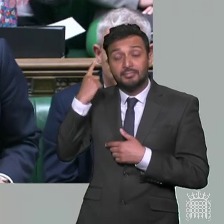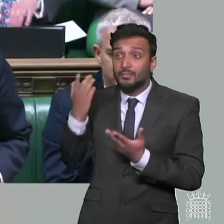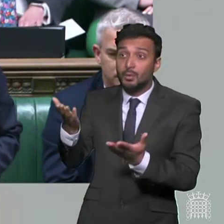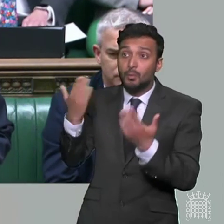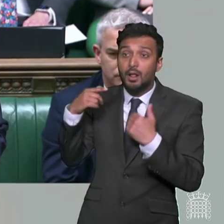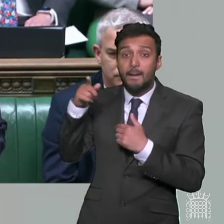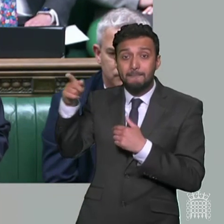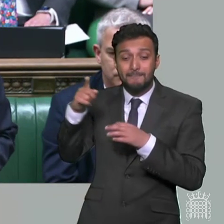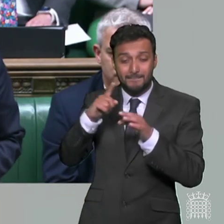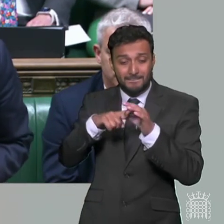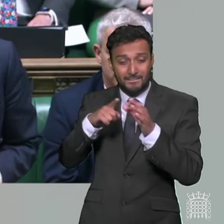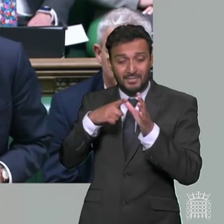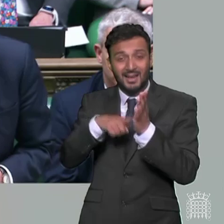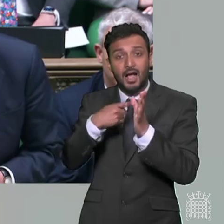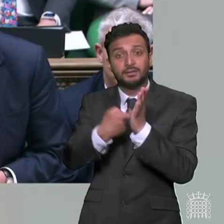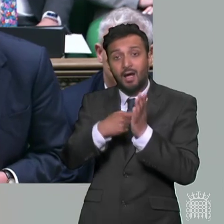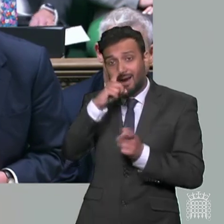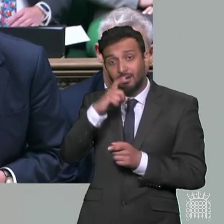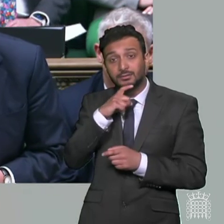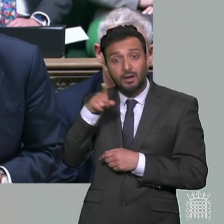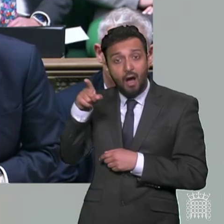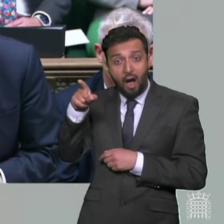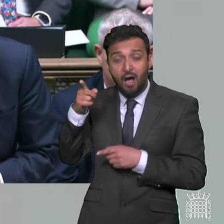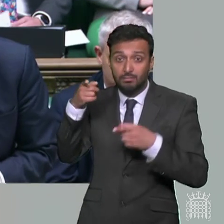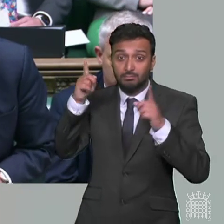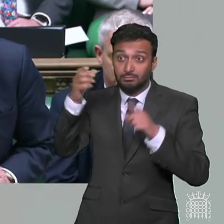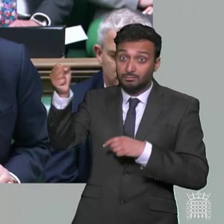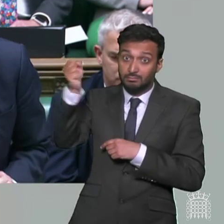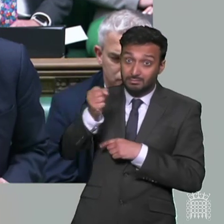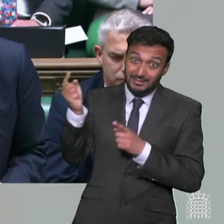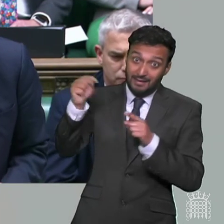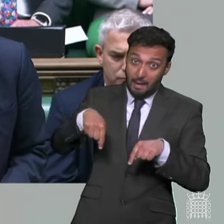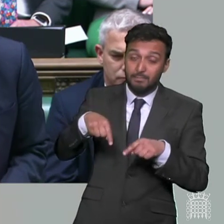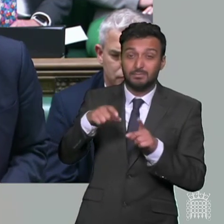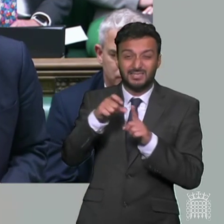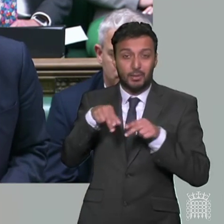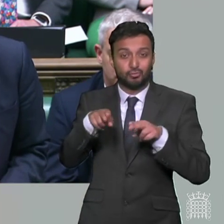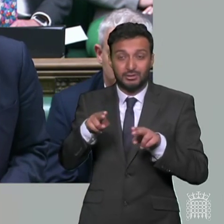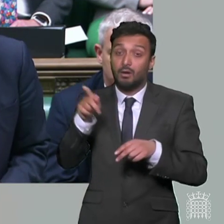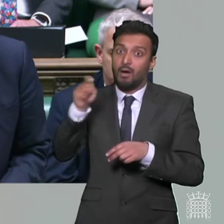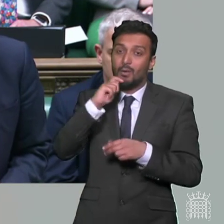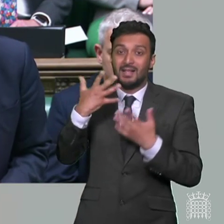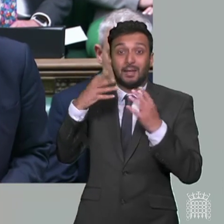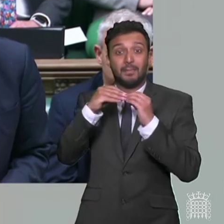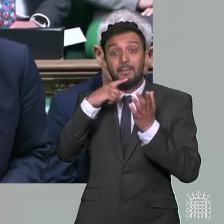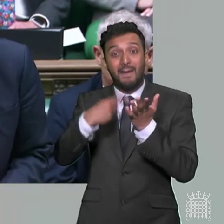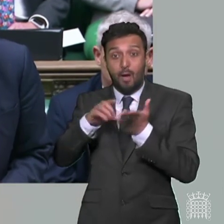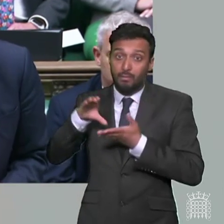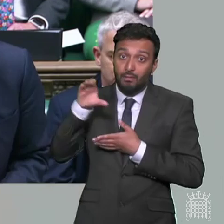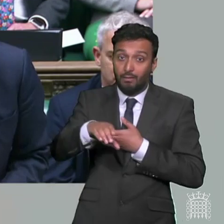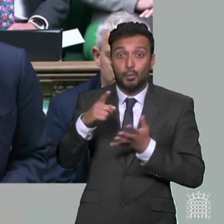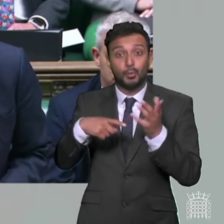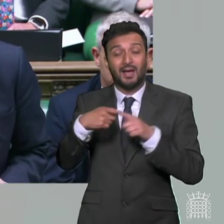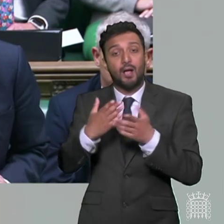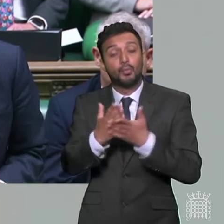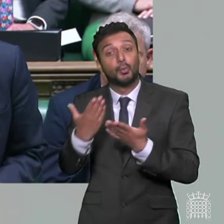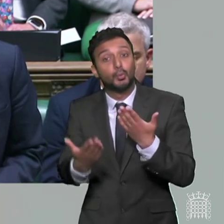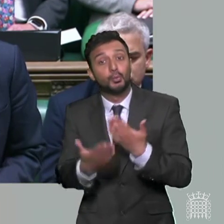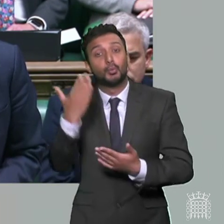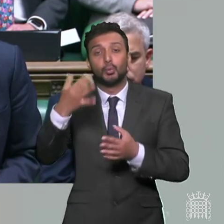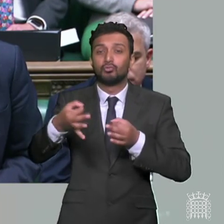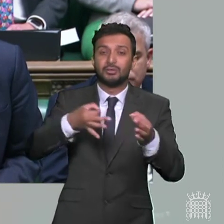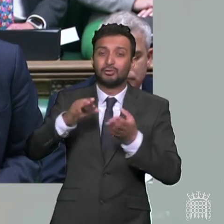It is excellent news that Qatar announced that it will invest up to £10 billion in the UK through our new strategic investment partnership.